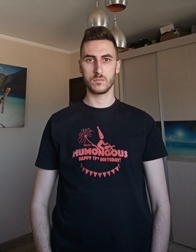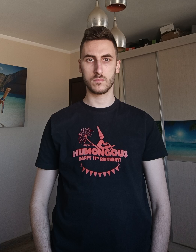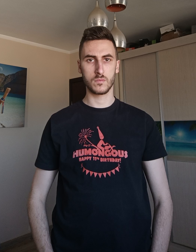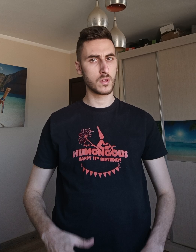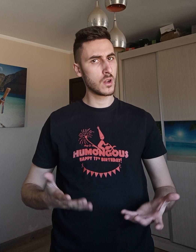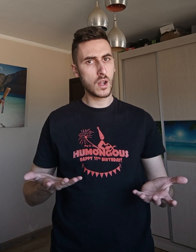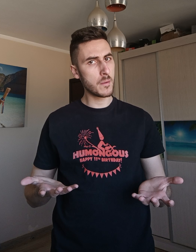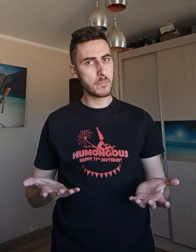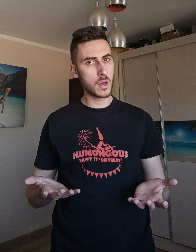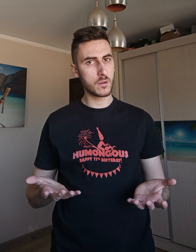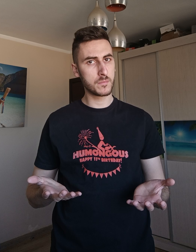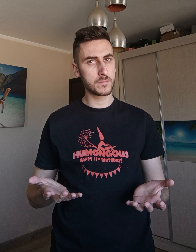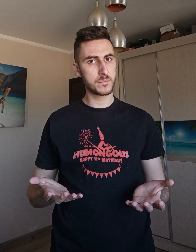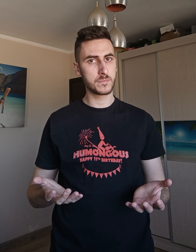למה